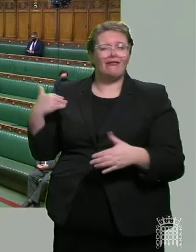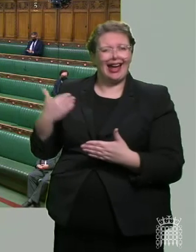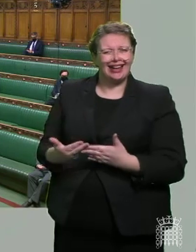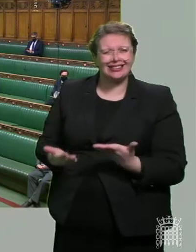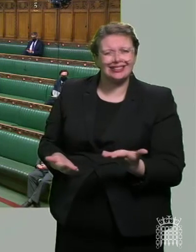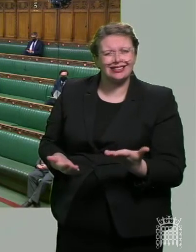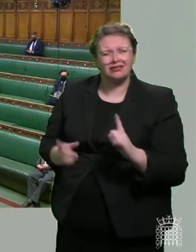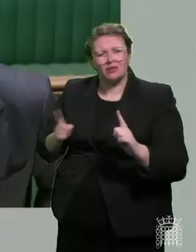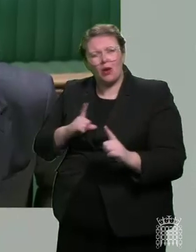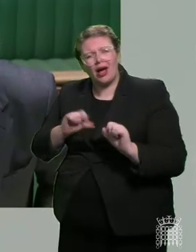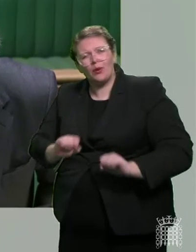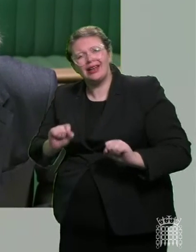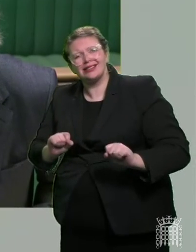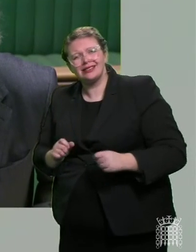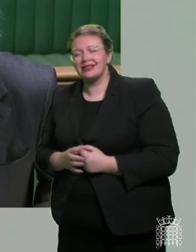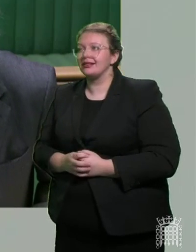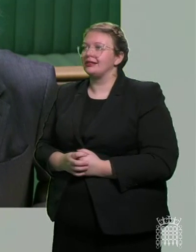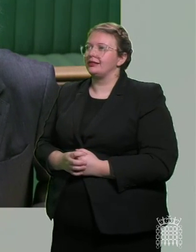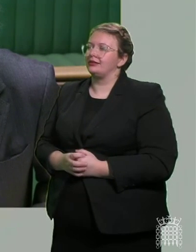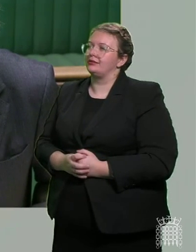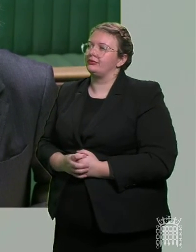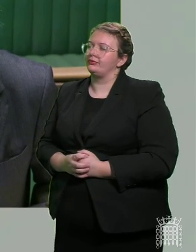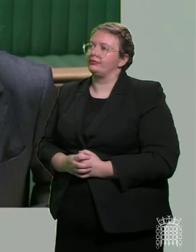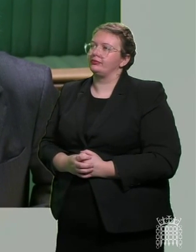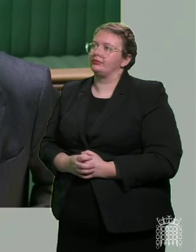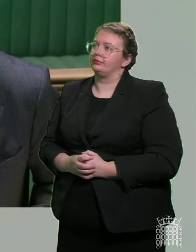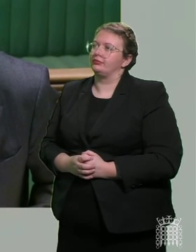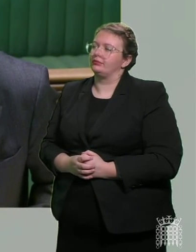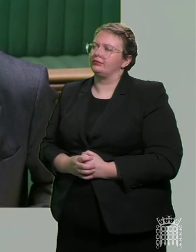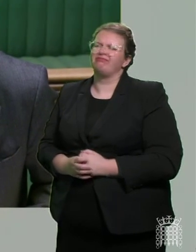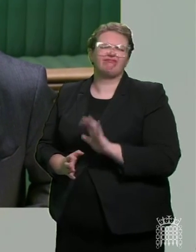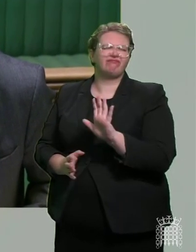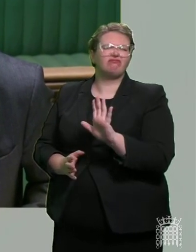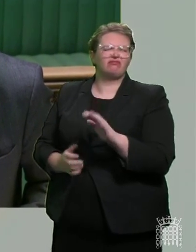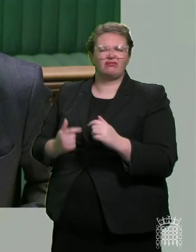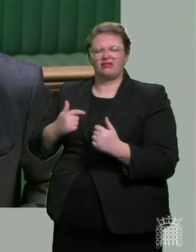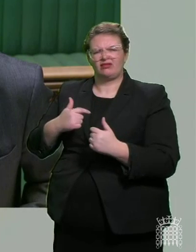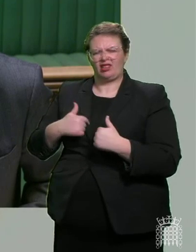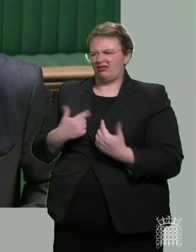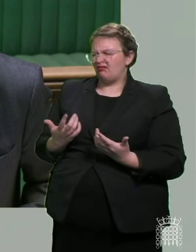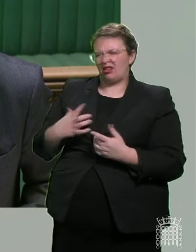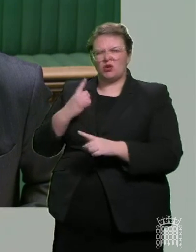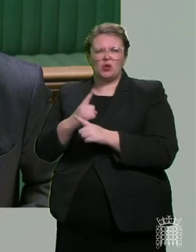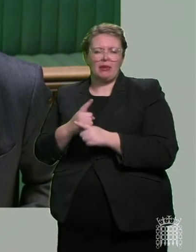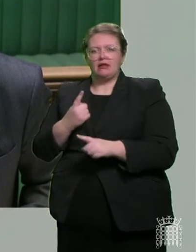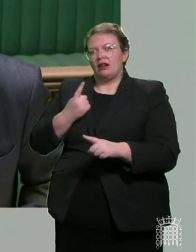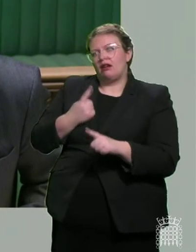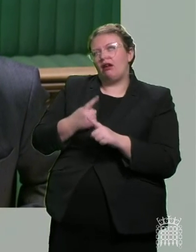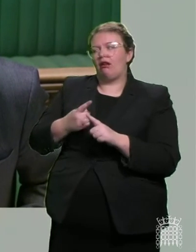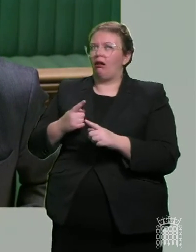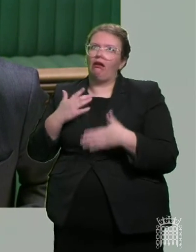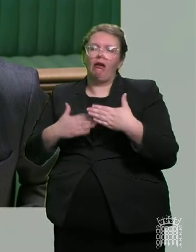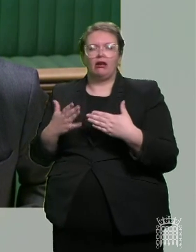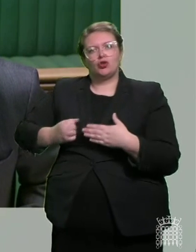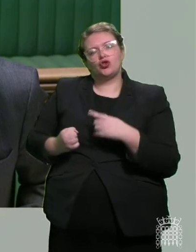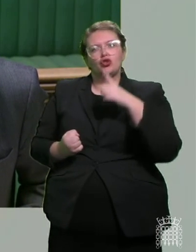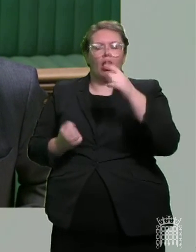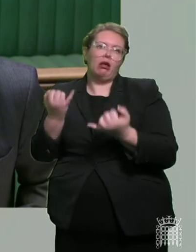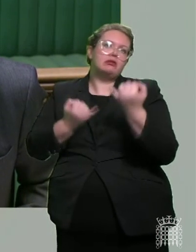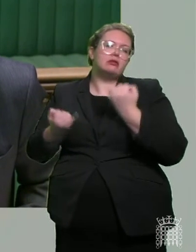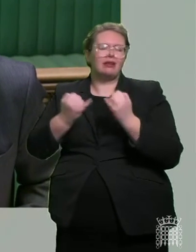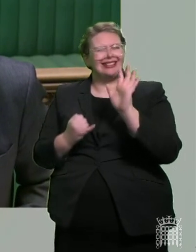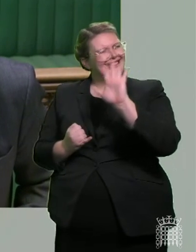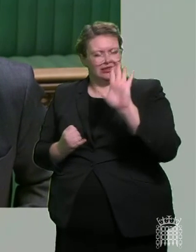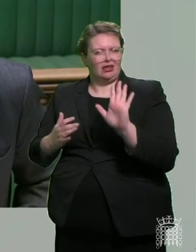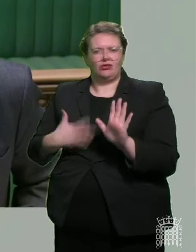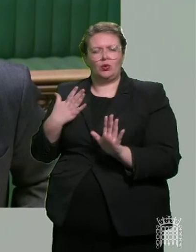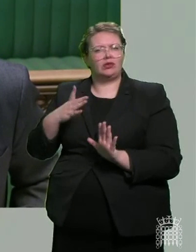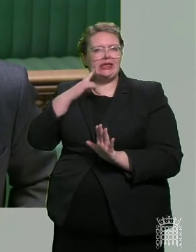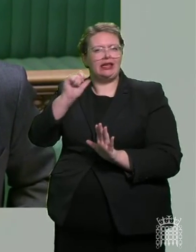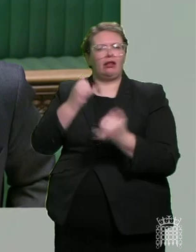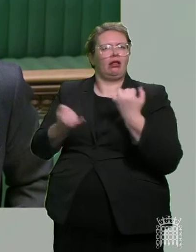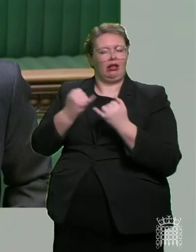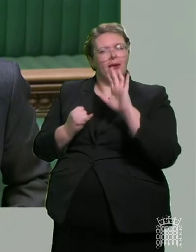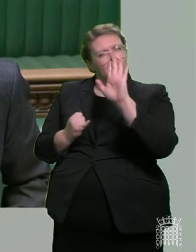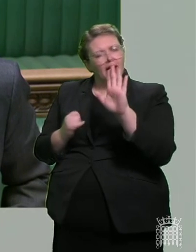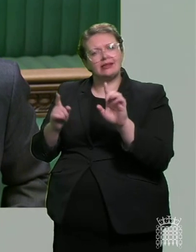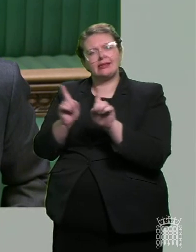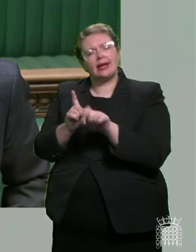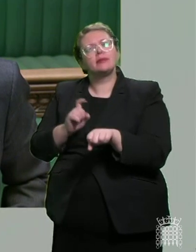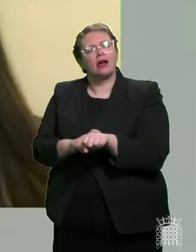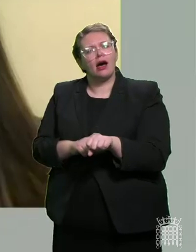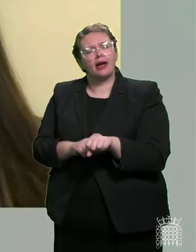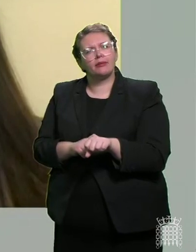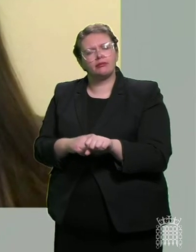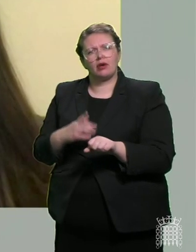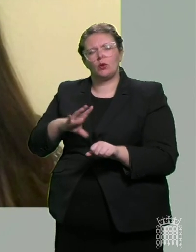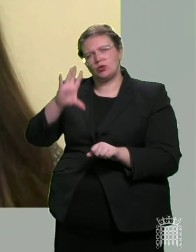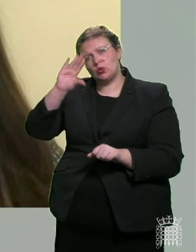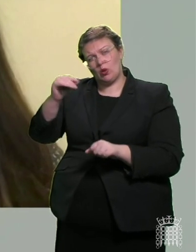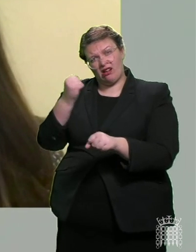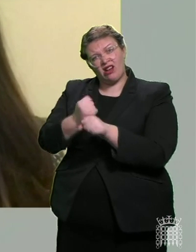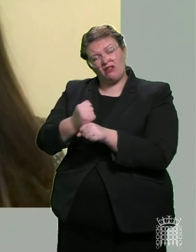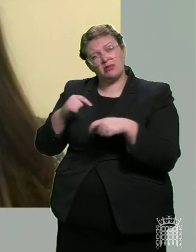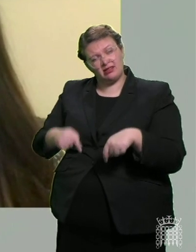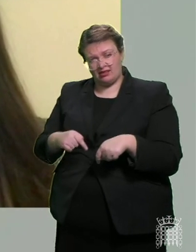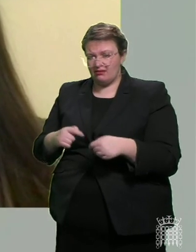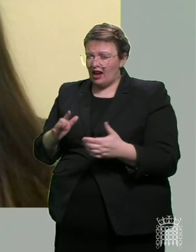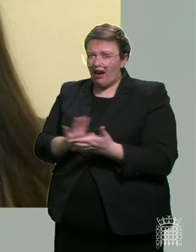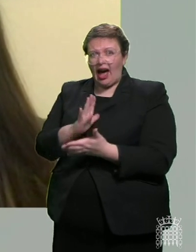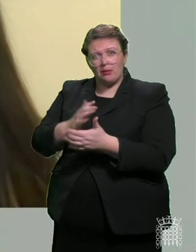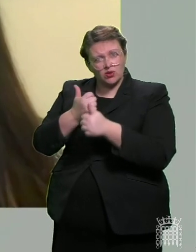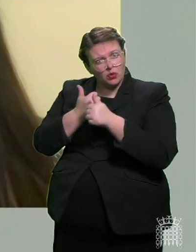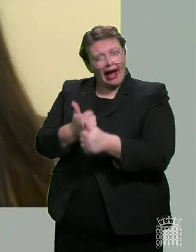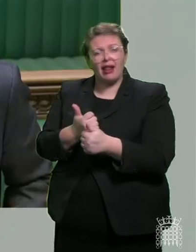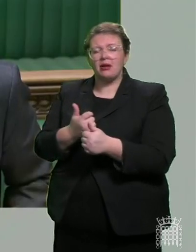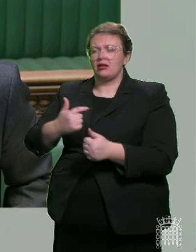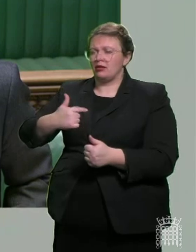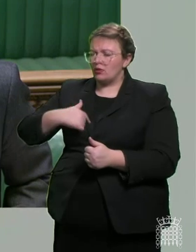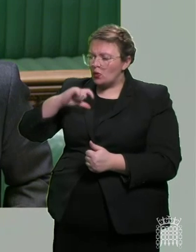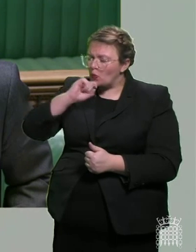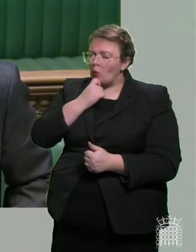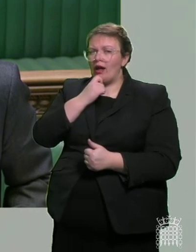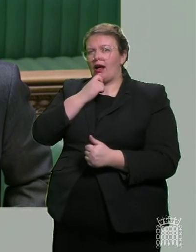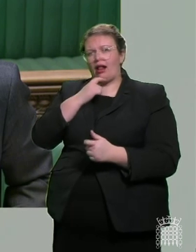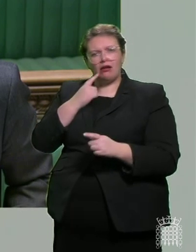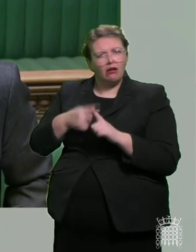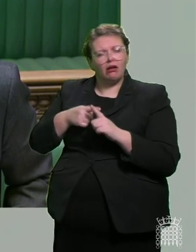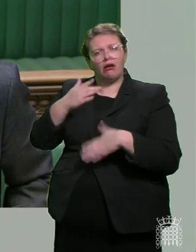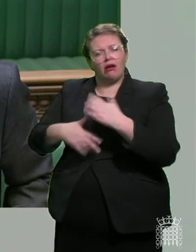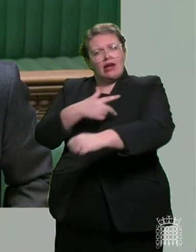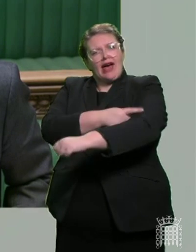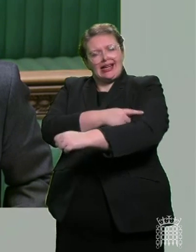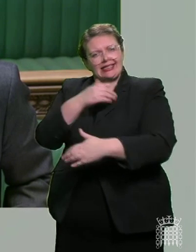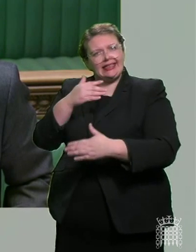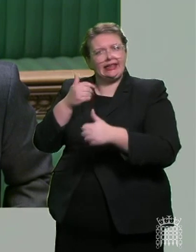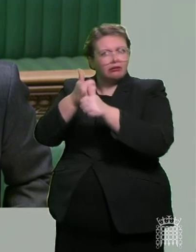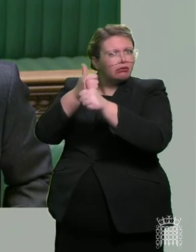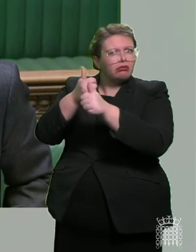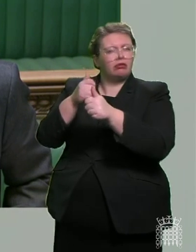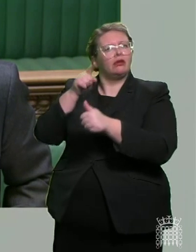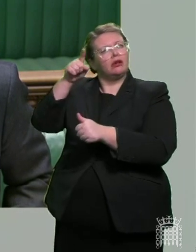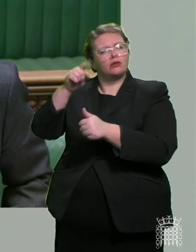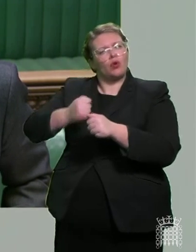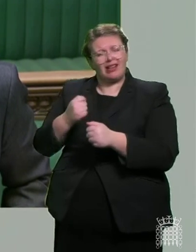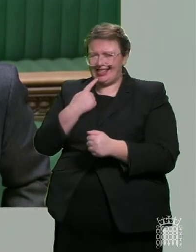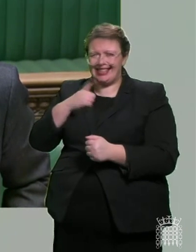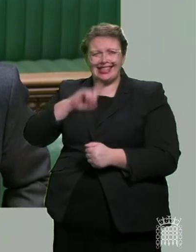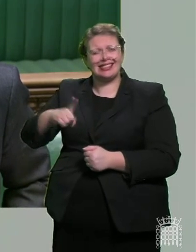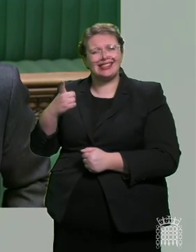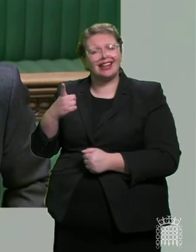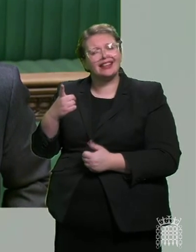I do not think anybody wants to take any lectures on speed of roll-out or delivery of programmes from the Scottish nationalist party, but I want the honourable Lady to know that the Government will be very happy to help with accelerating the roll-out of the vaccine programme, as we said yesterday.